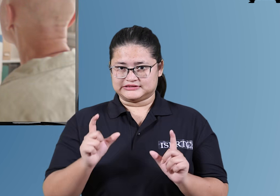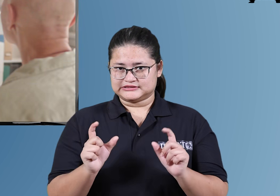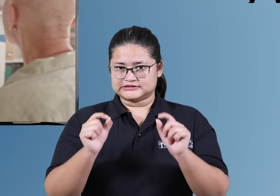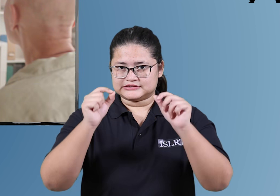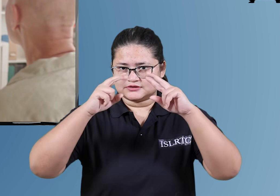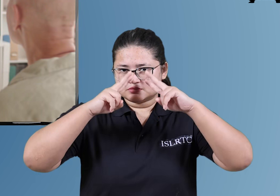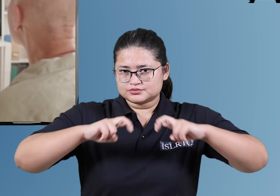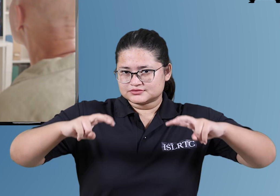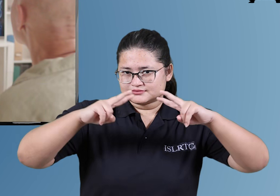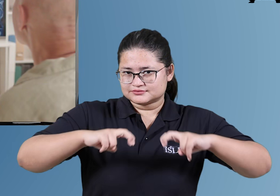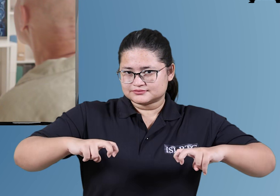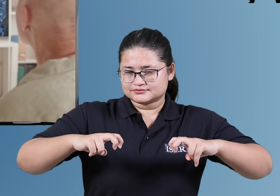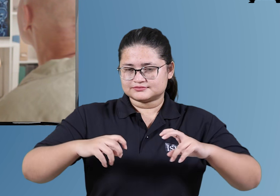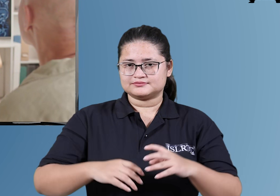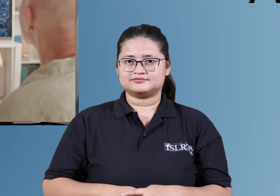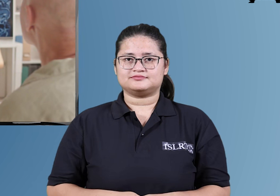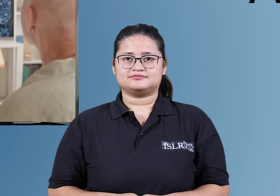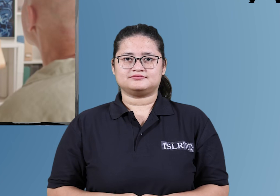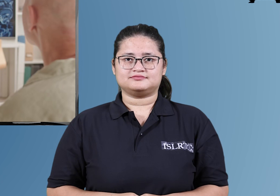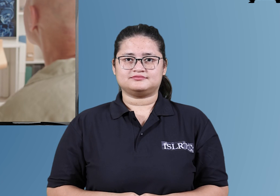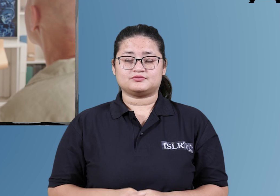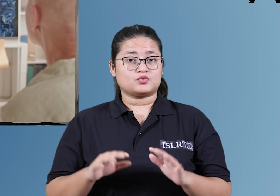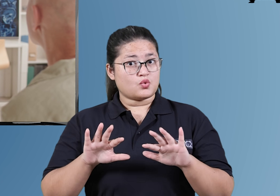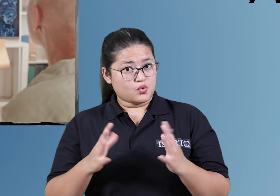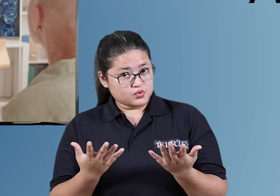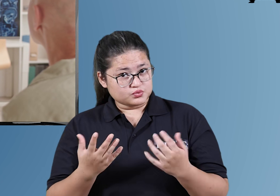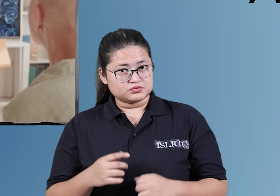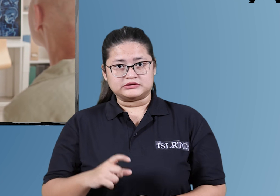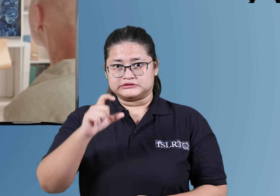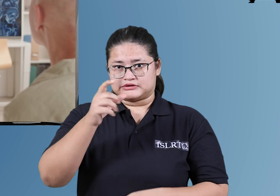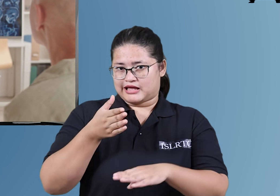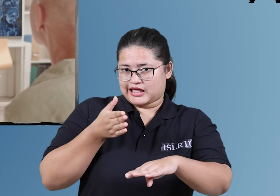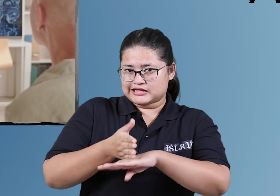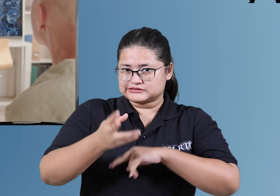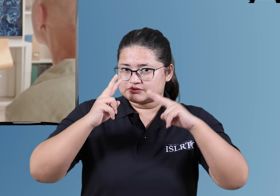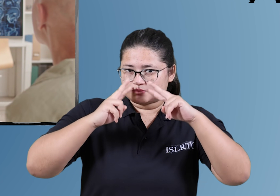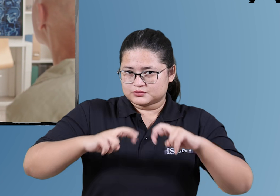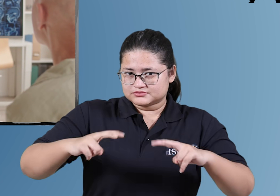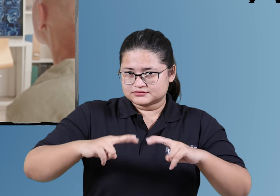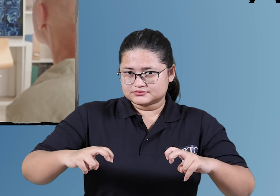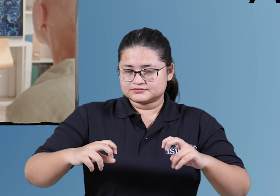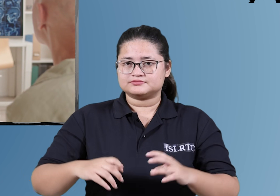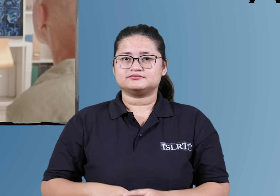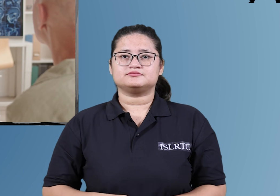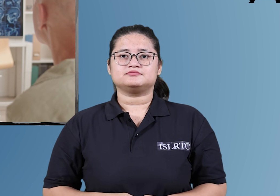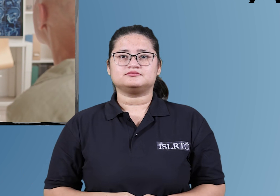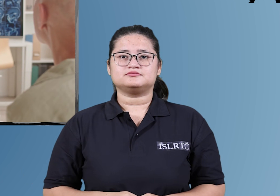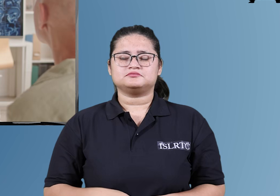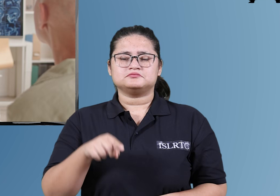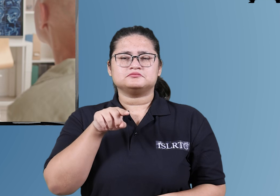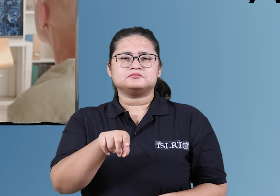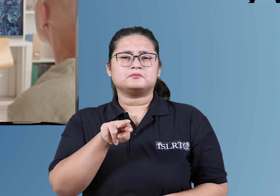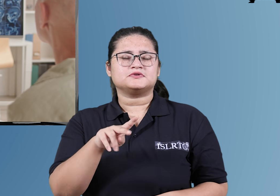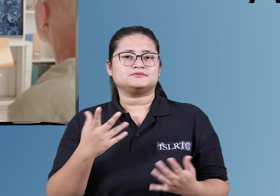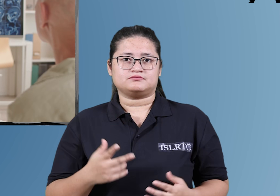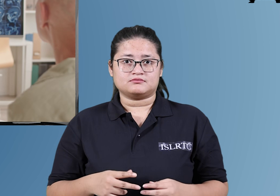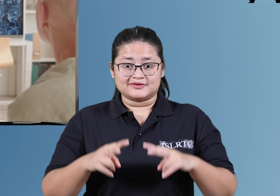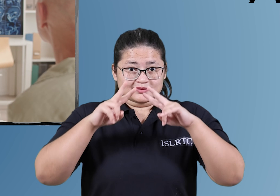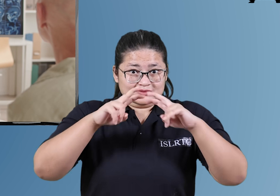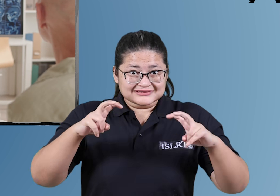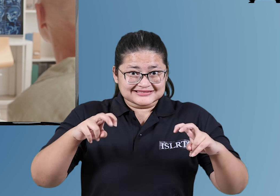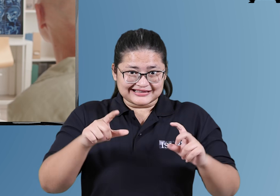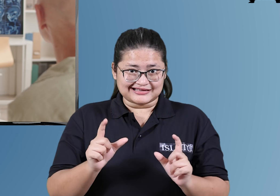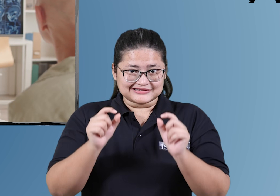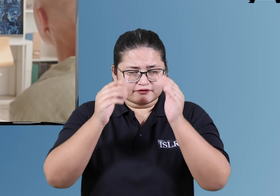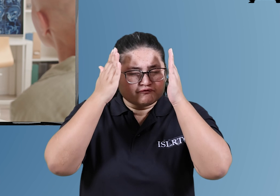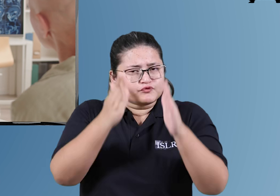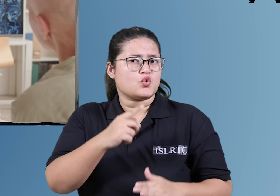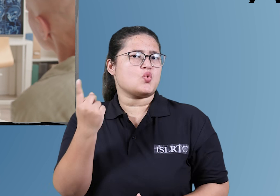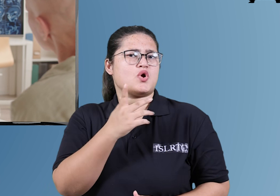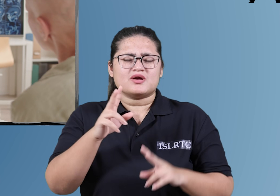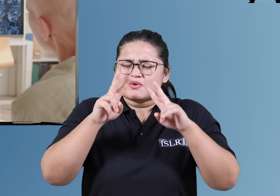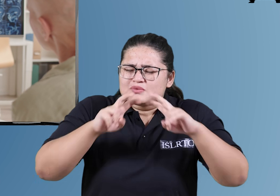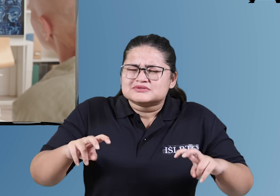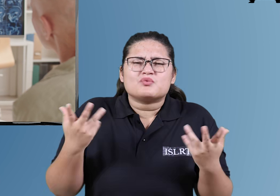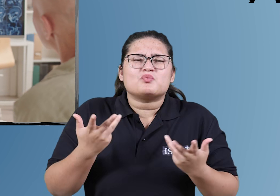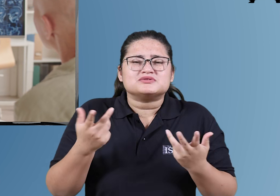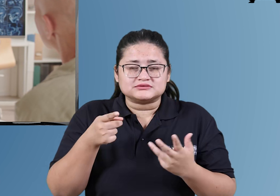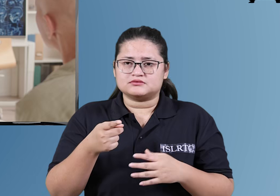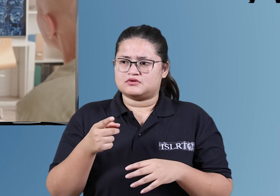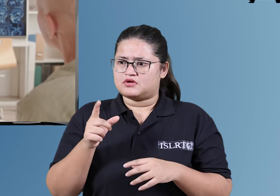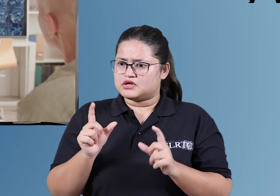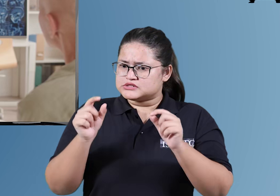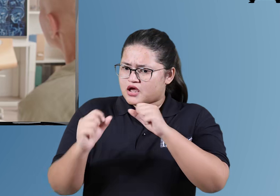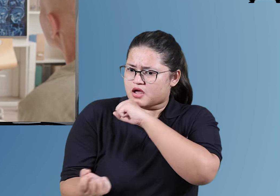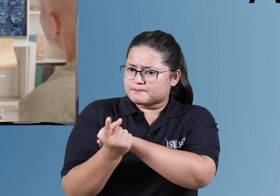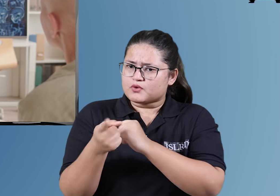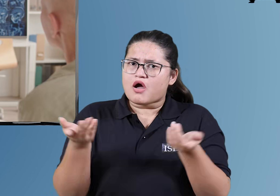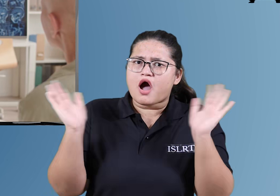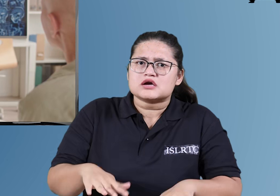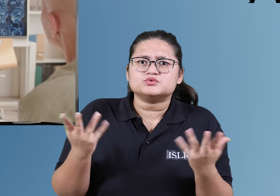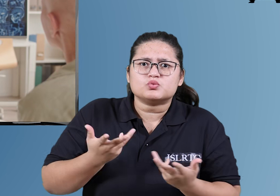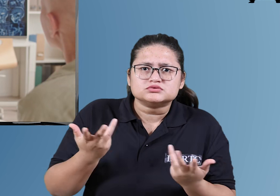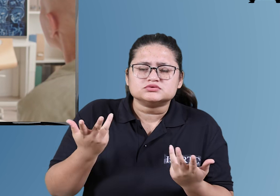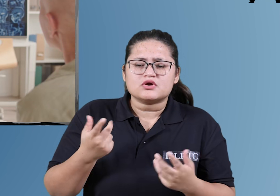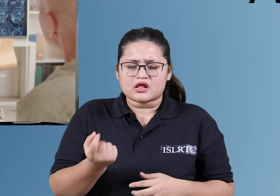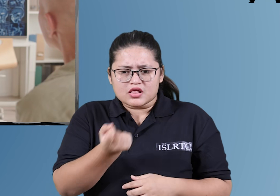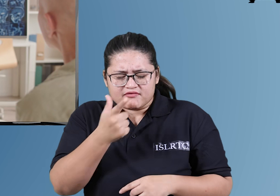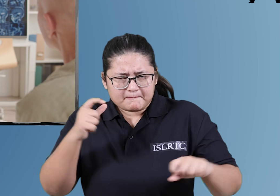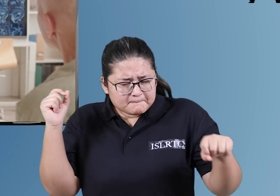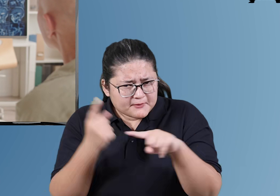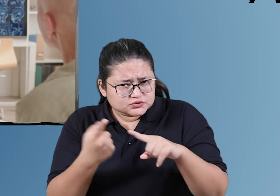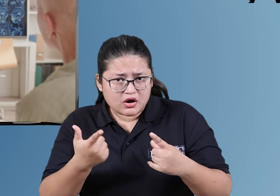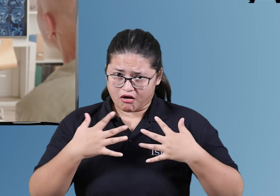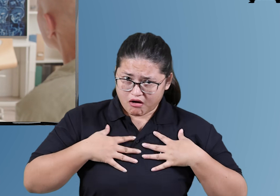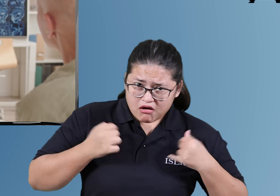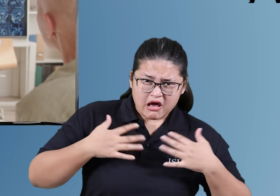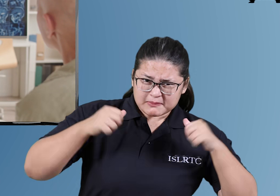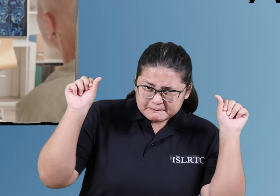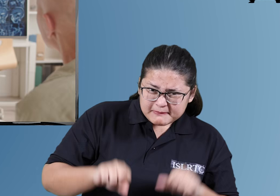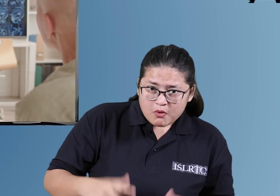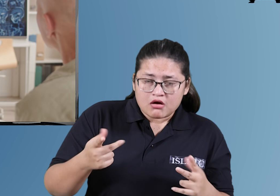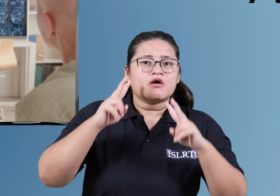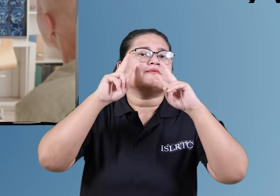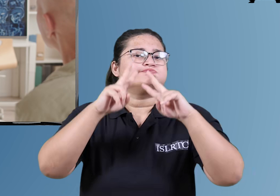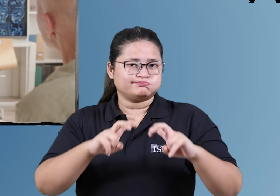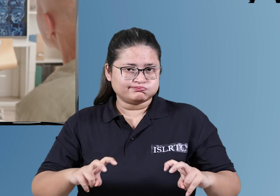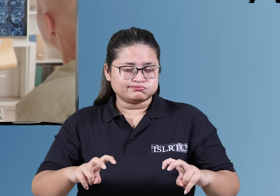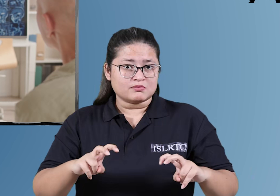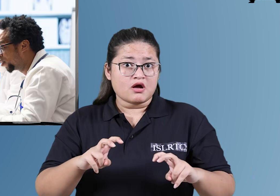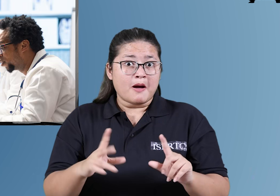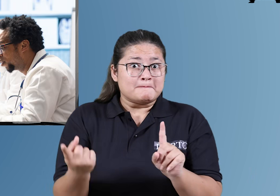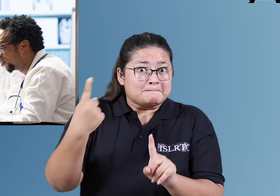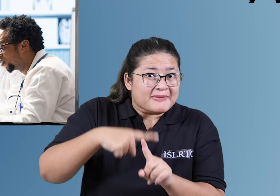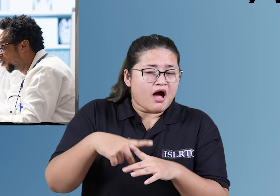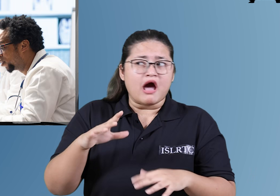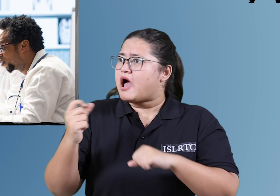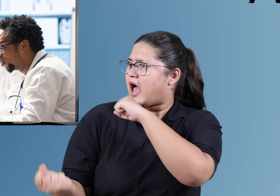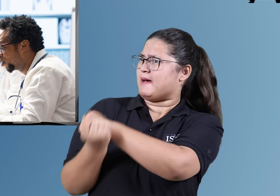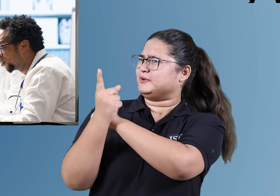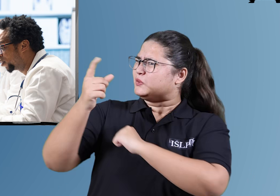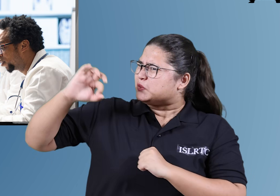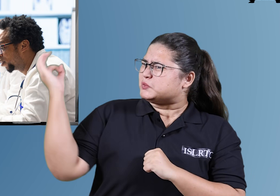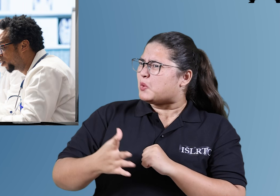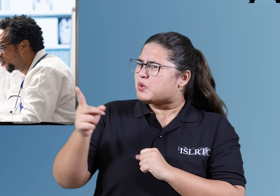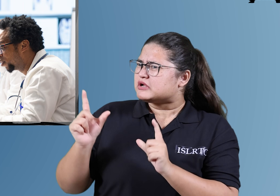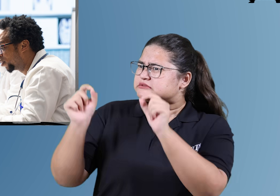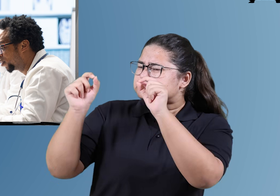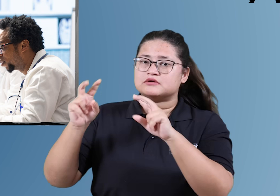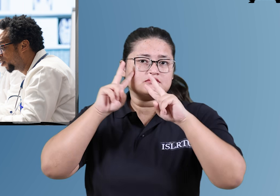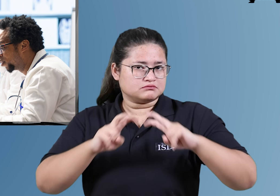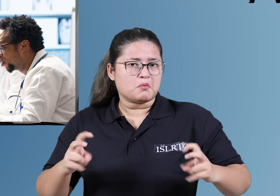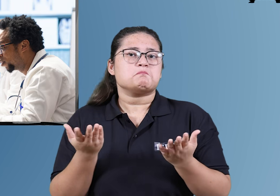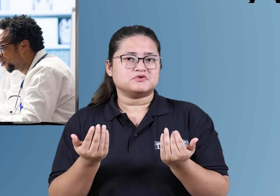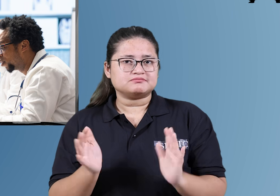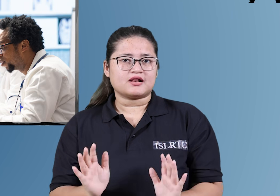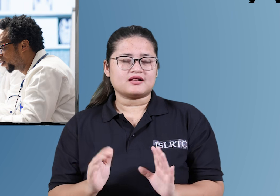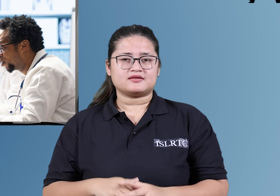Oncology Oncology is the branch of medicine that focuses on the diagnosis, treatment, and study of cancer, including research on newly discovered cancers.